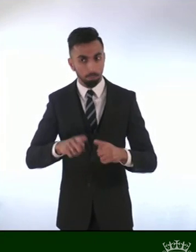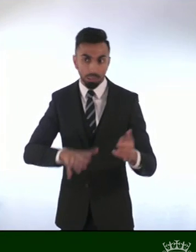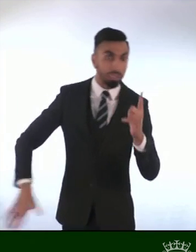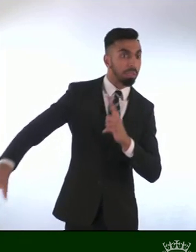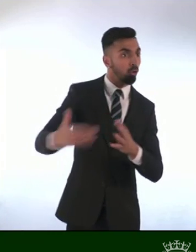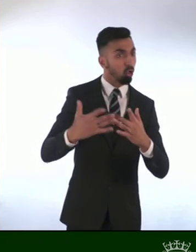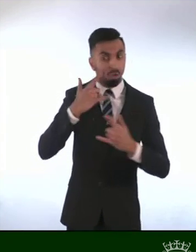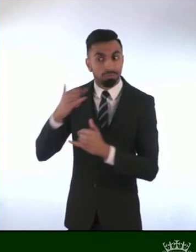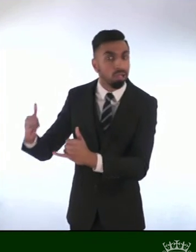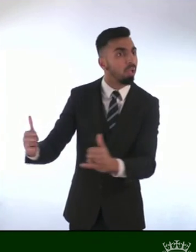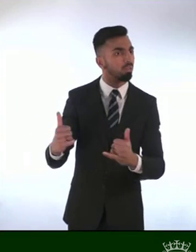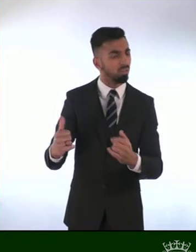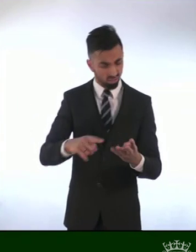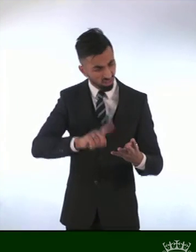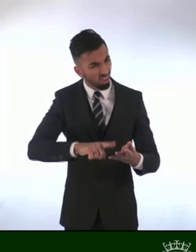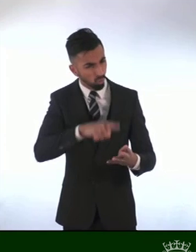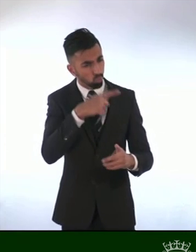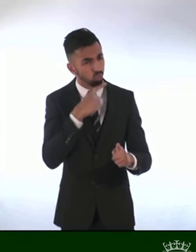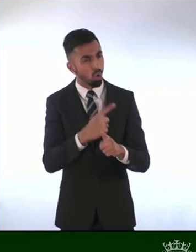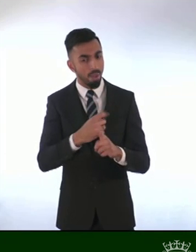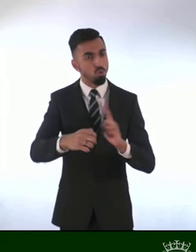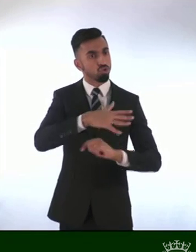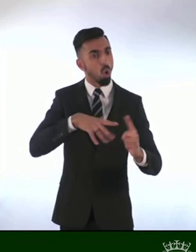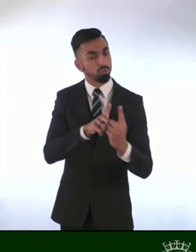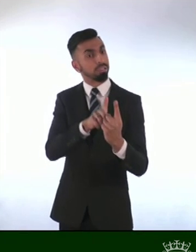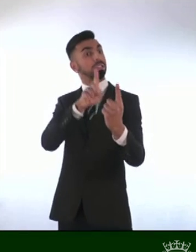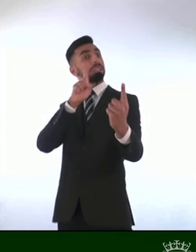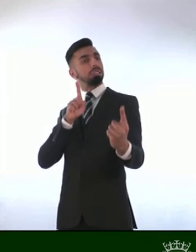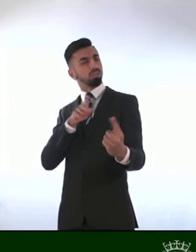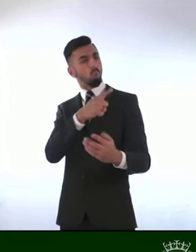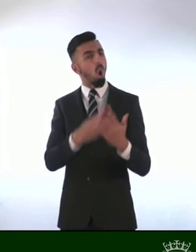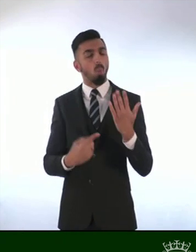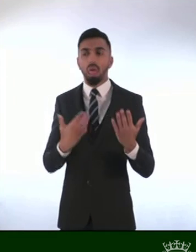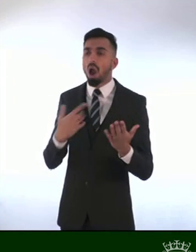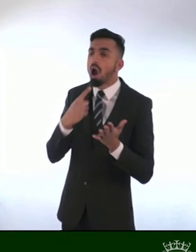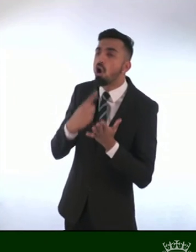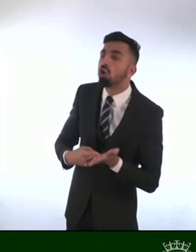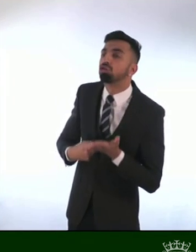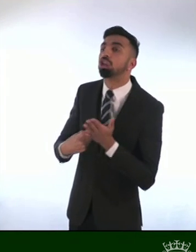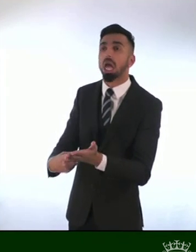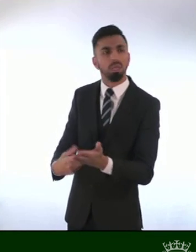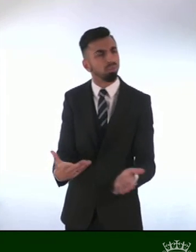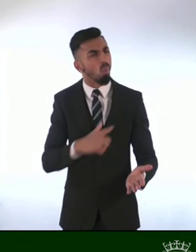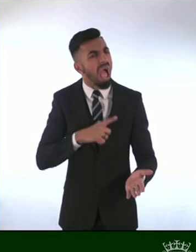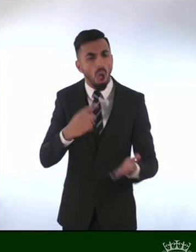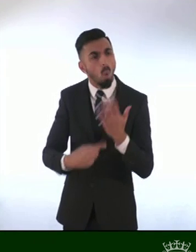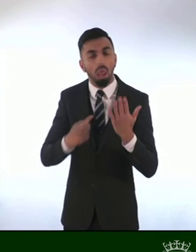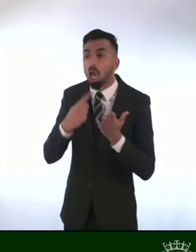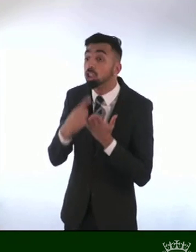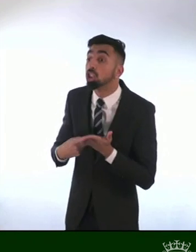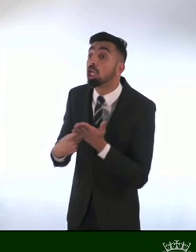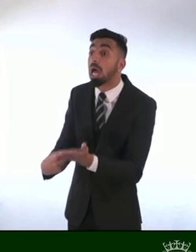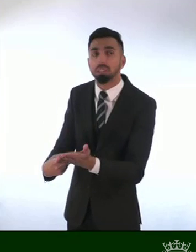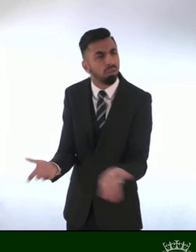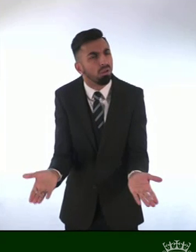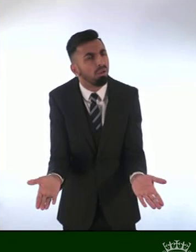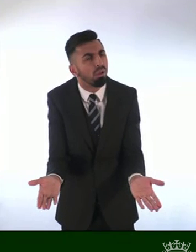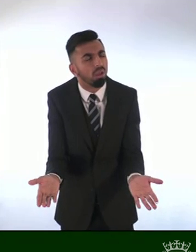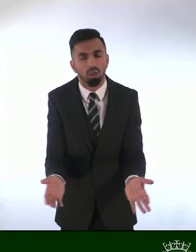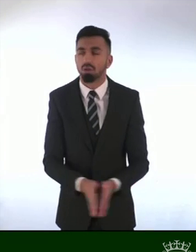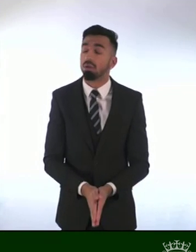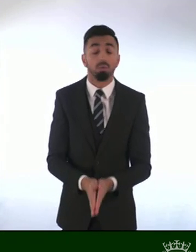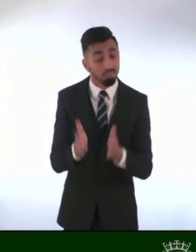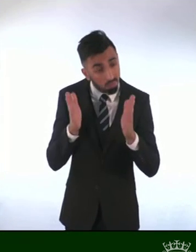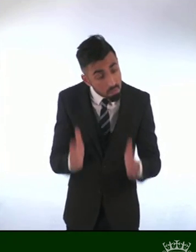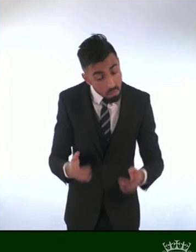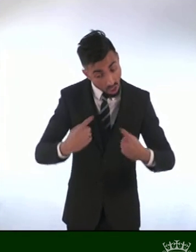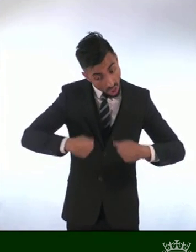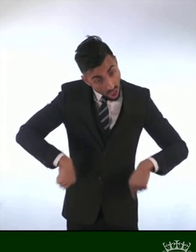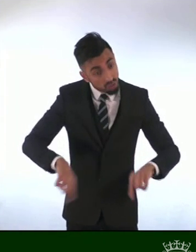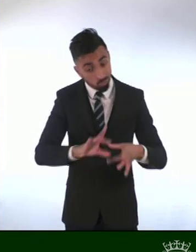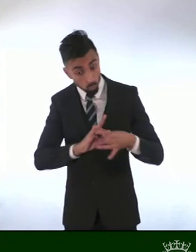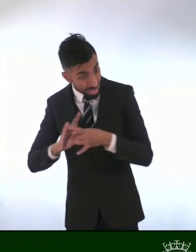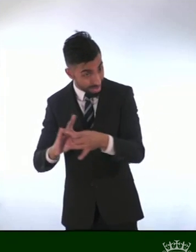Prime Minister, it is right that we have all put party loyalty aside to work together during this time of national crisis, but we must scale up the response.